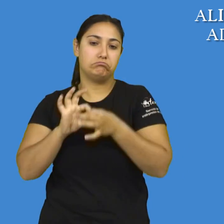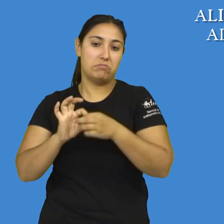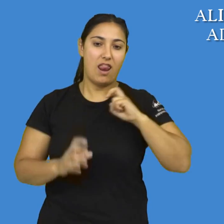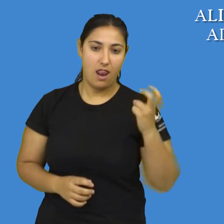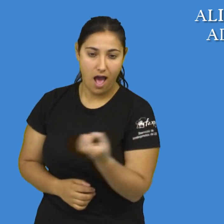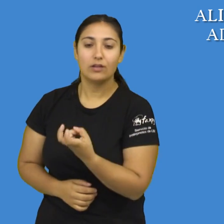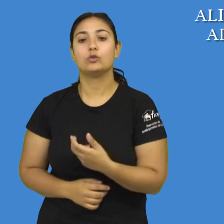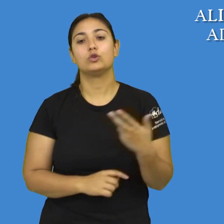etc